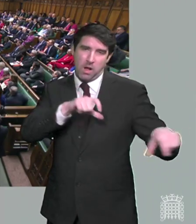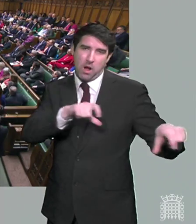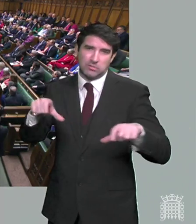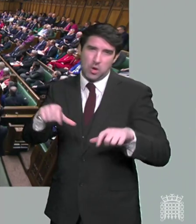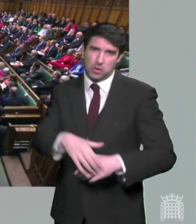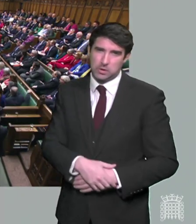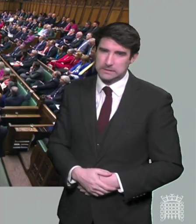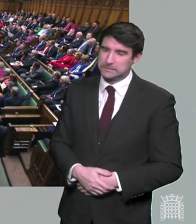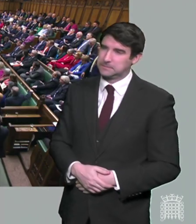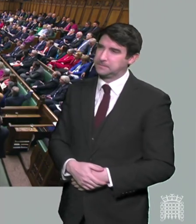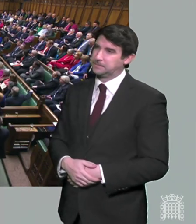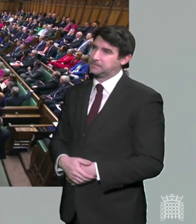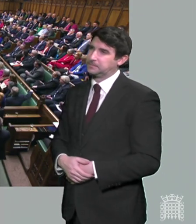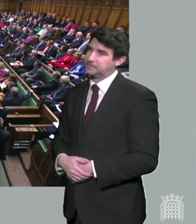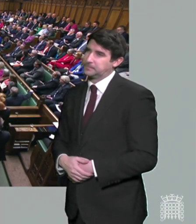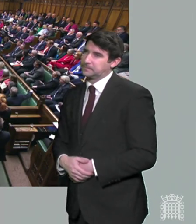I call the leader of the Scottish National party.